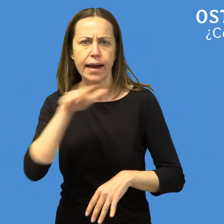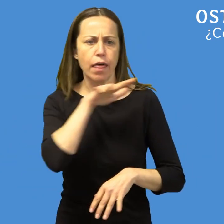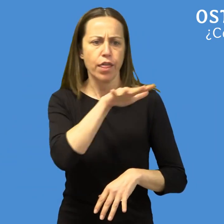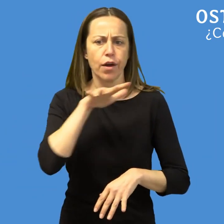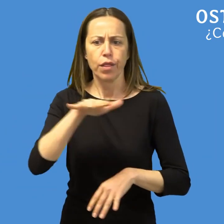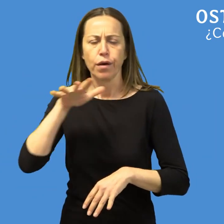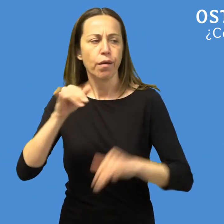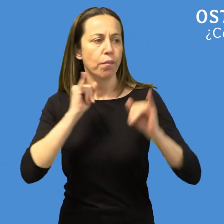dónde